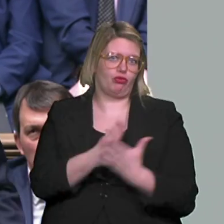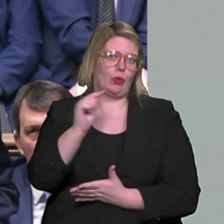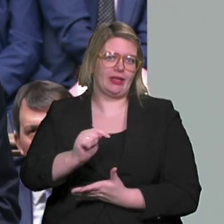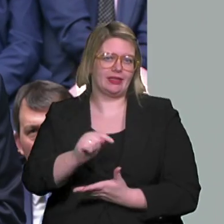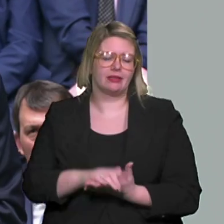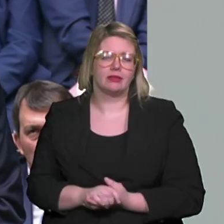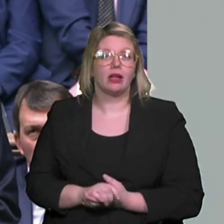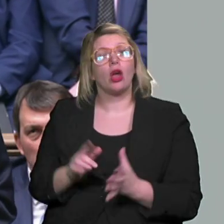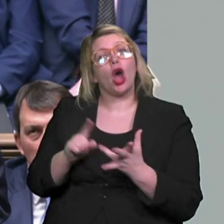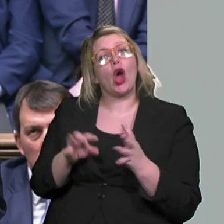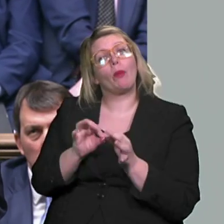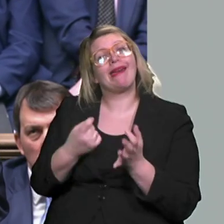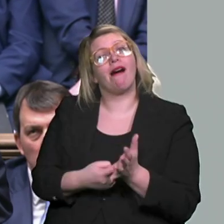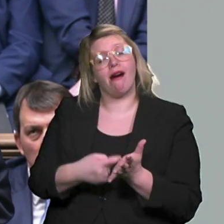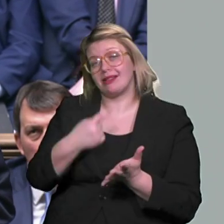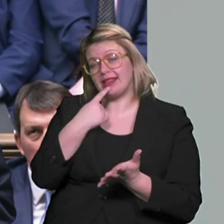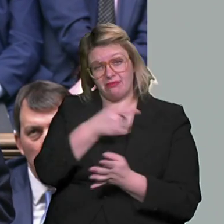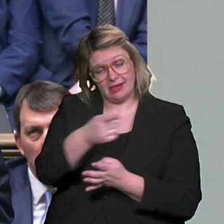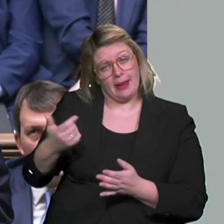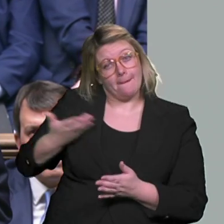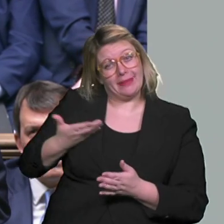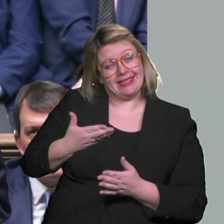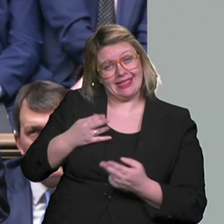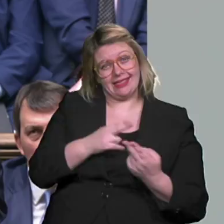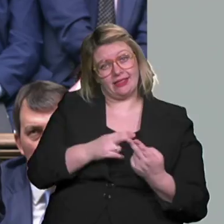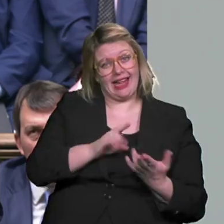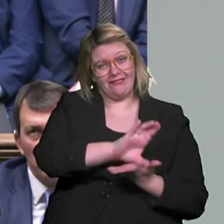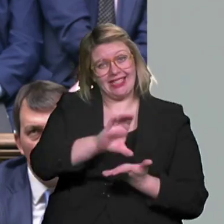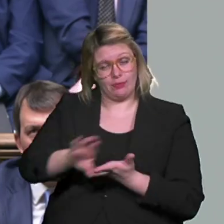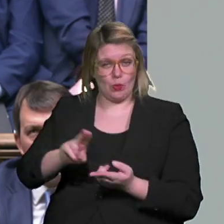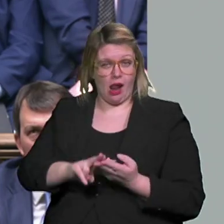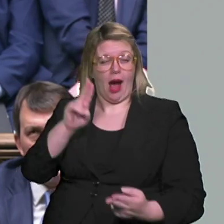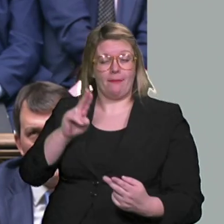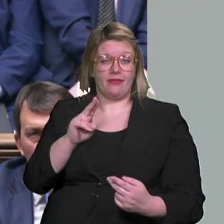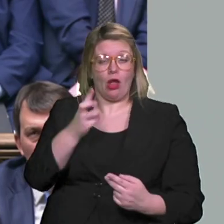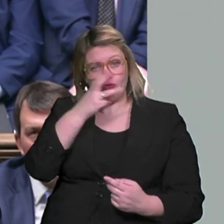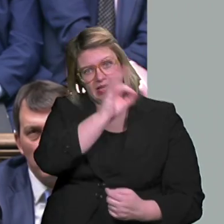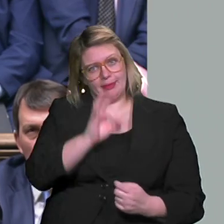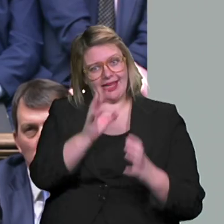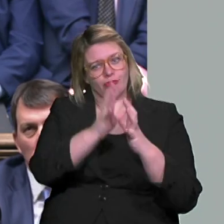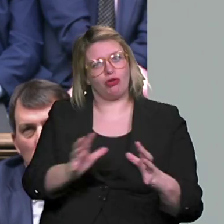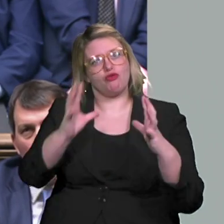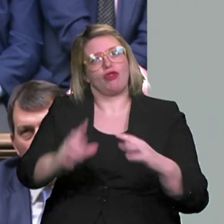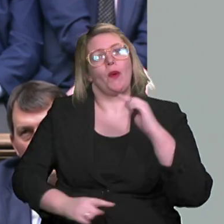The OBR says that it will increase business investment by 3% for every year that it is in place.